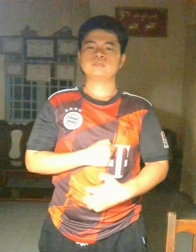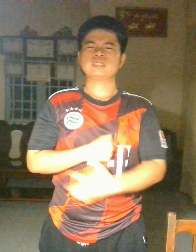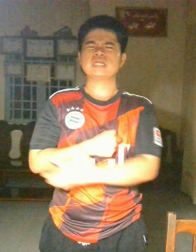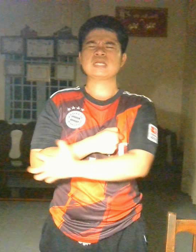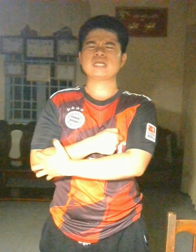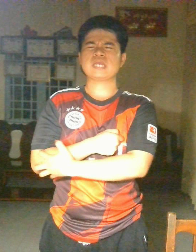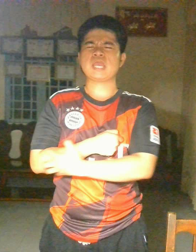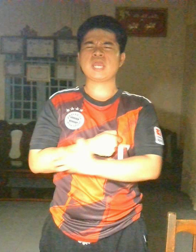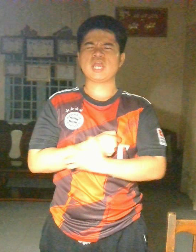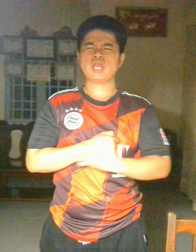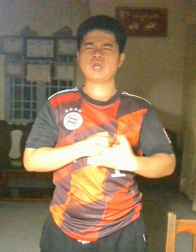ngheo